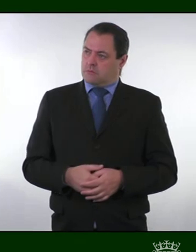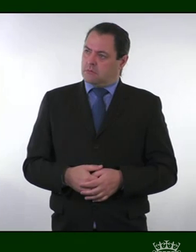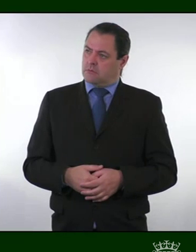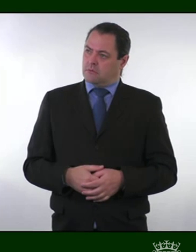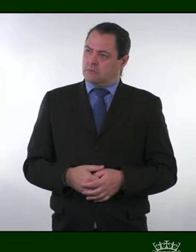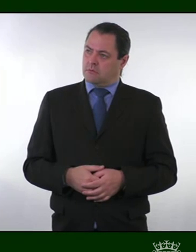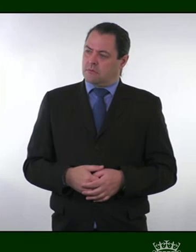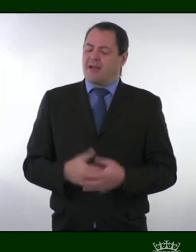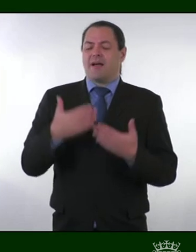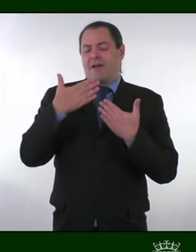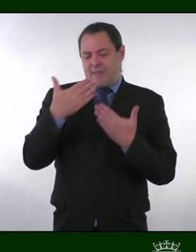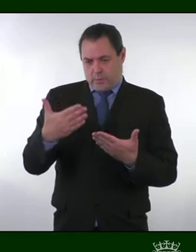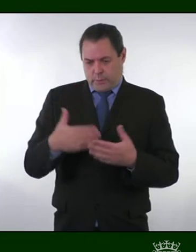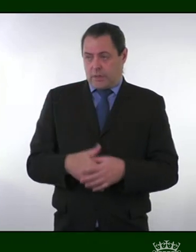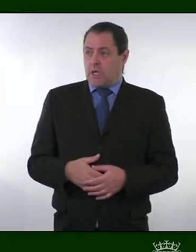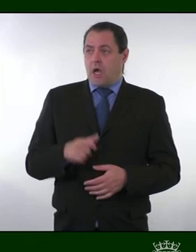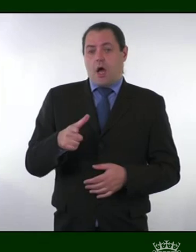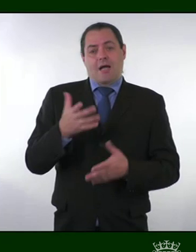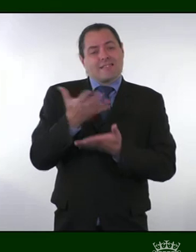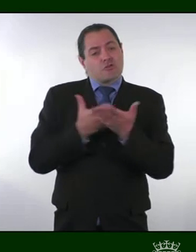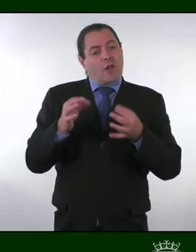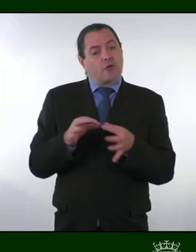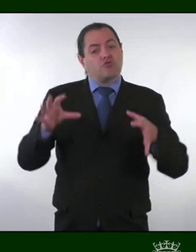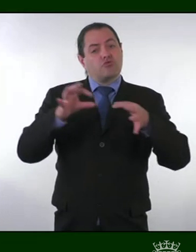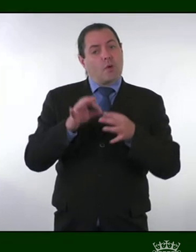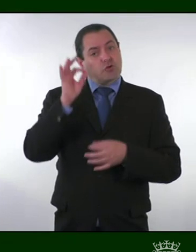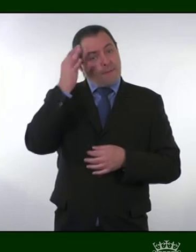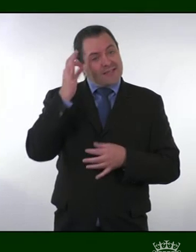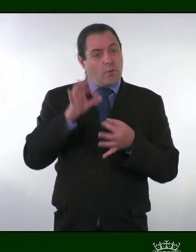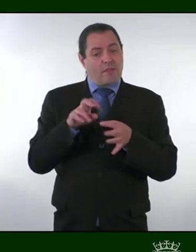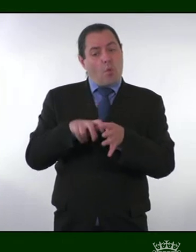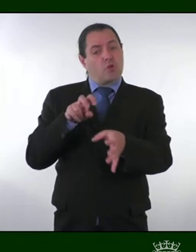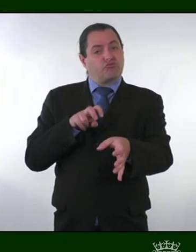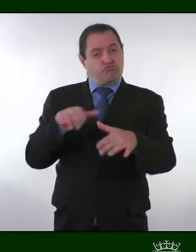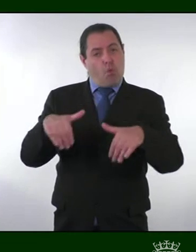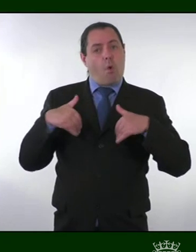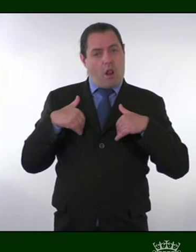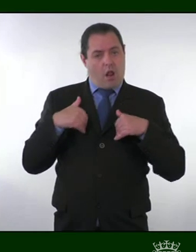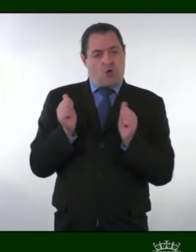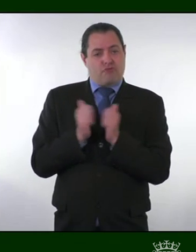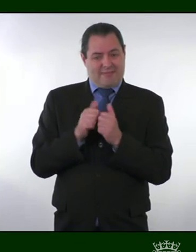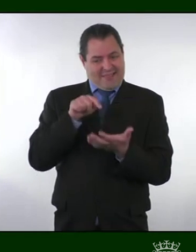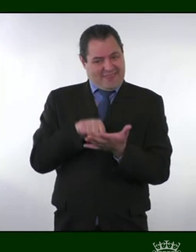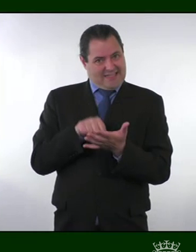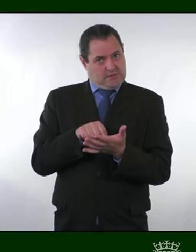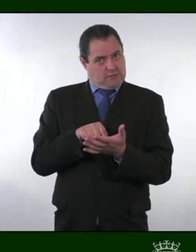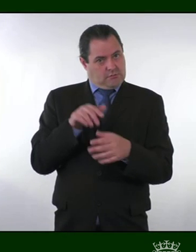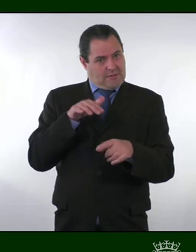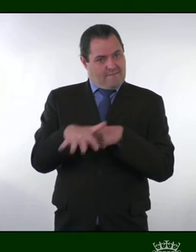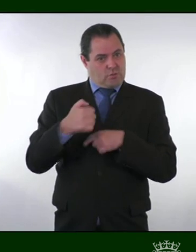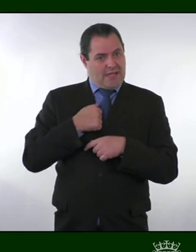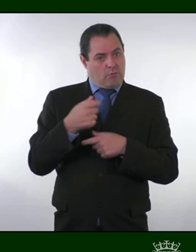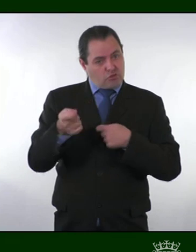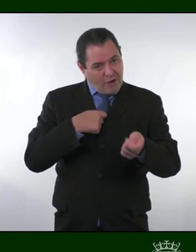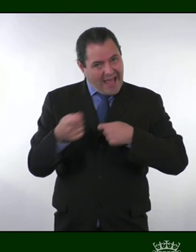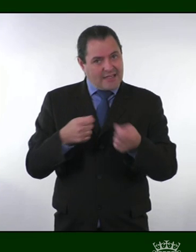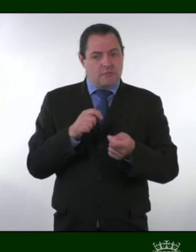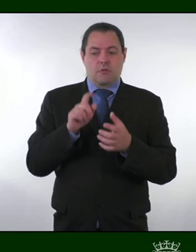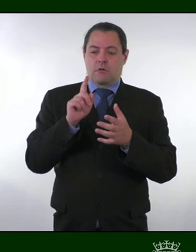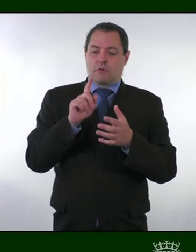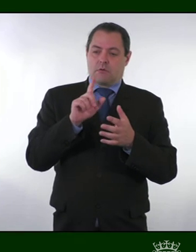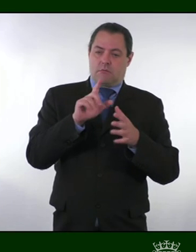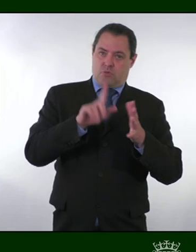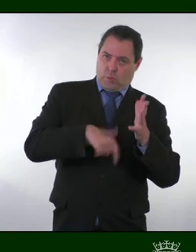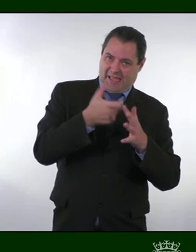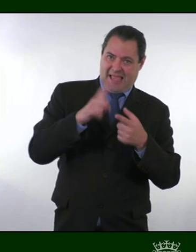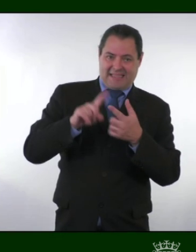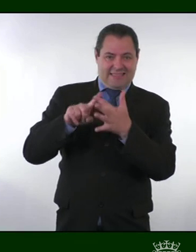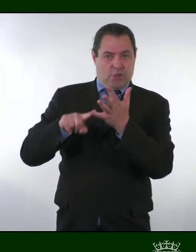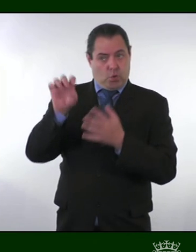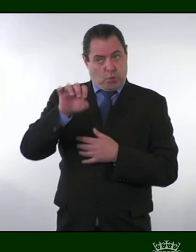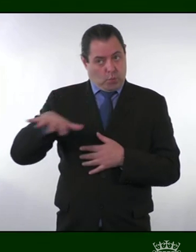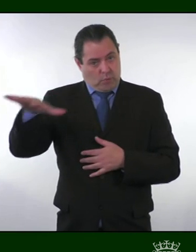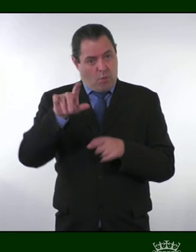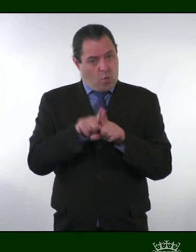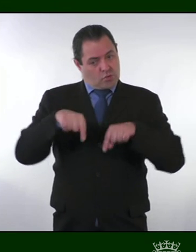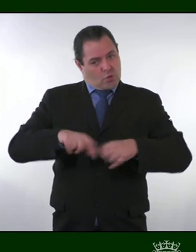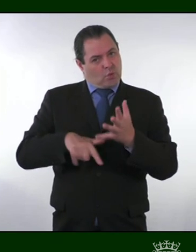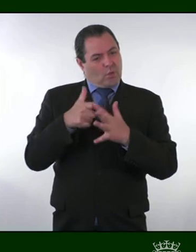Discussions in the Joint Committee established under the withdrawal agreement will have the most crucial bearing on the future of trade, not only between the UK and the EU but within the UK itself.